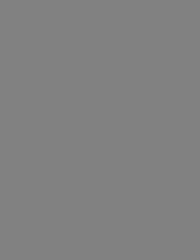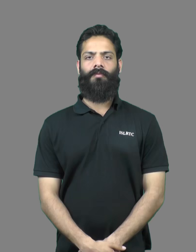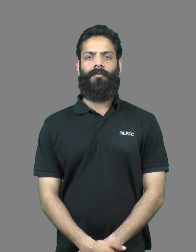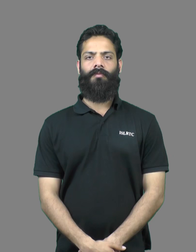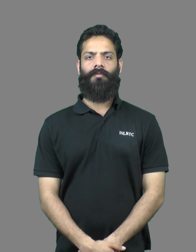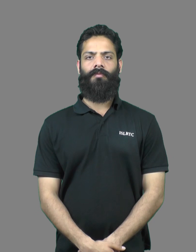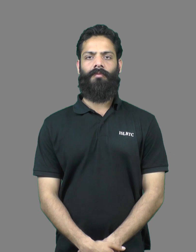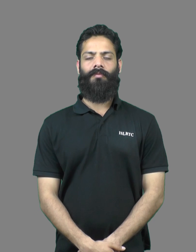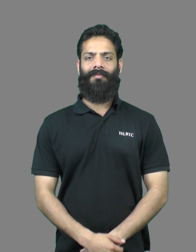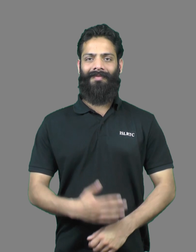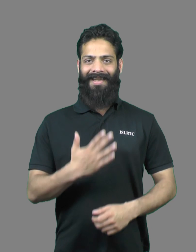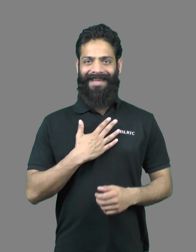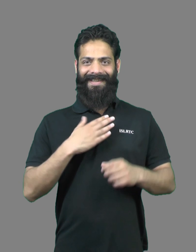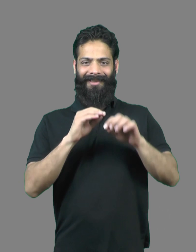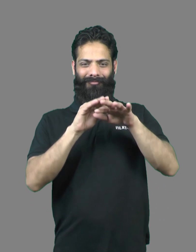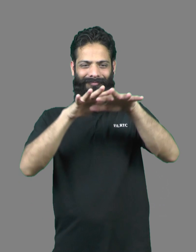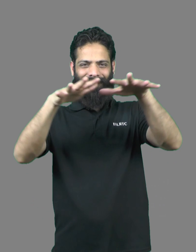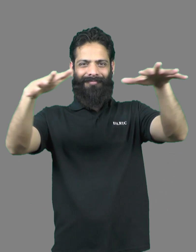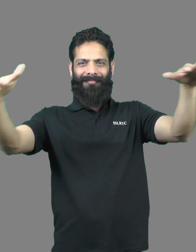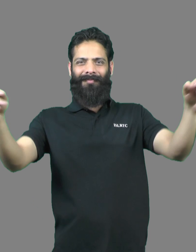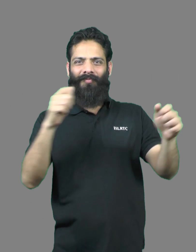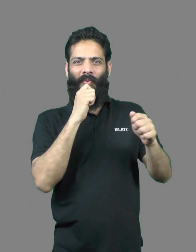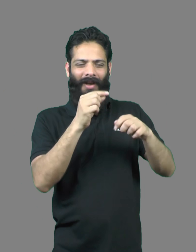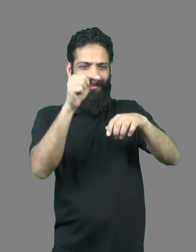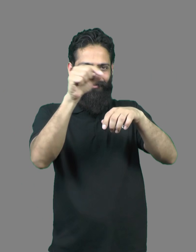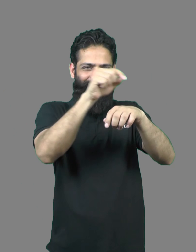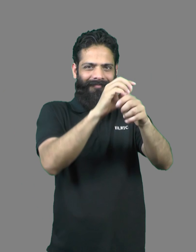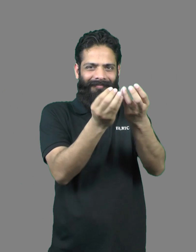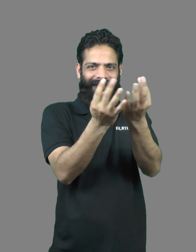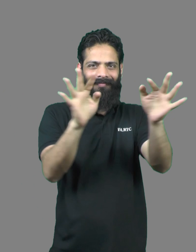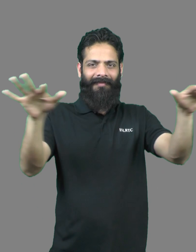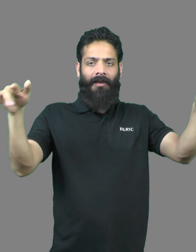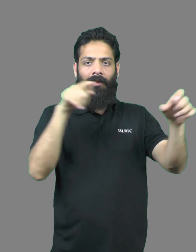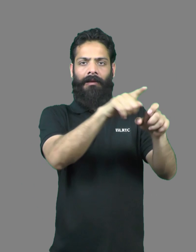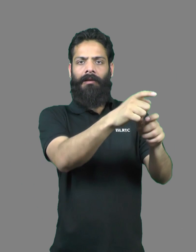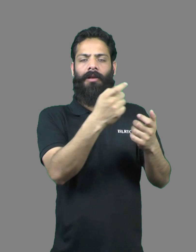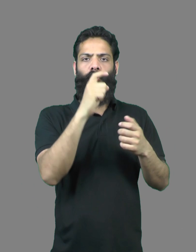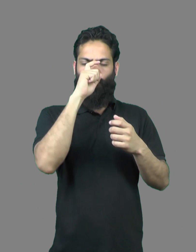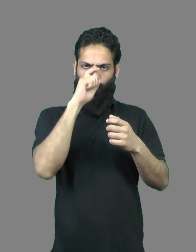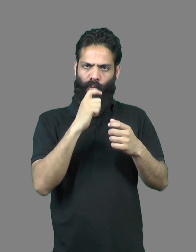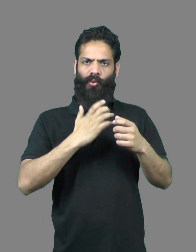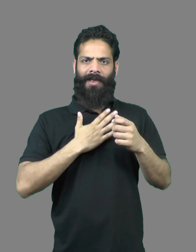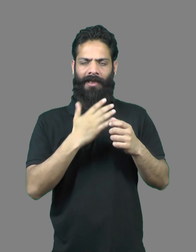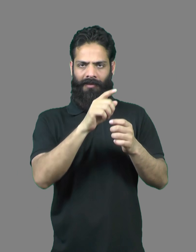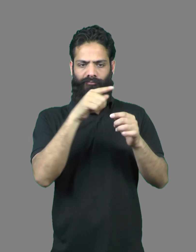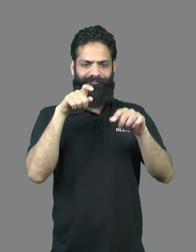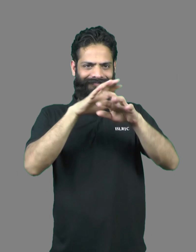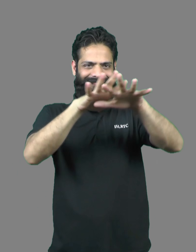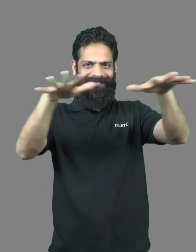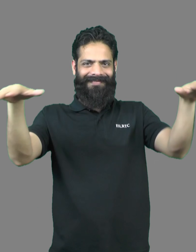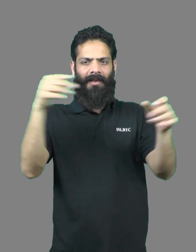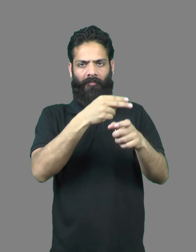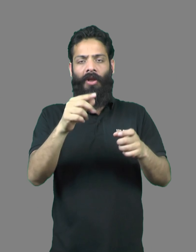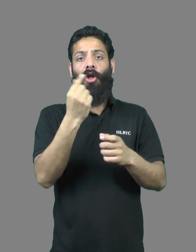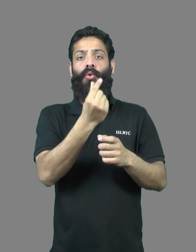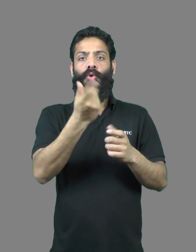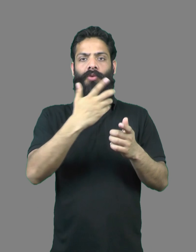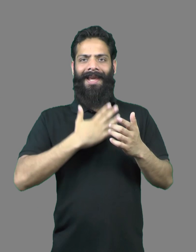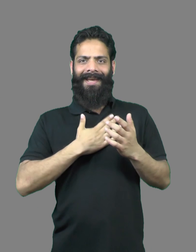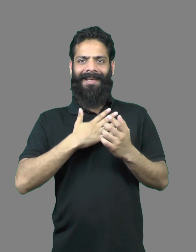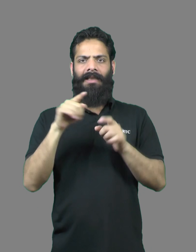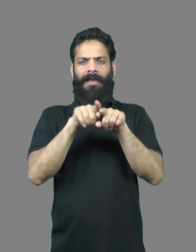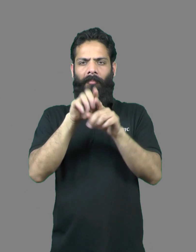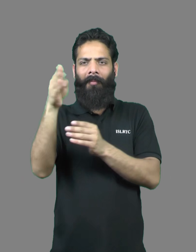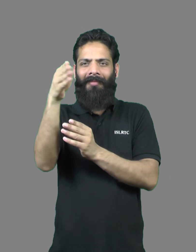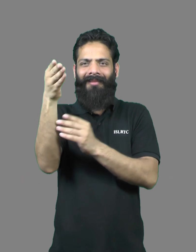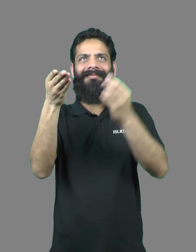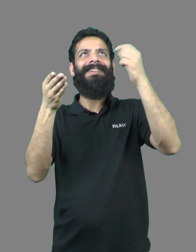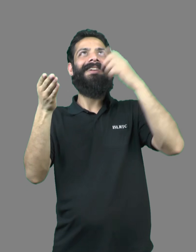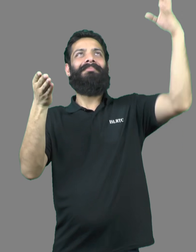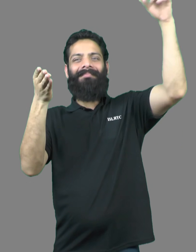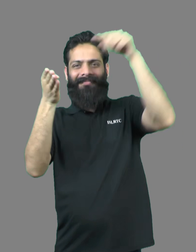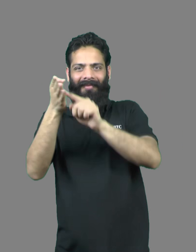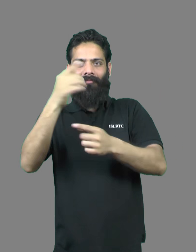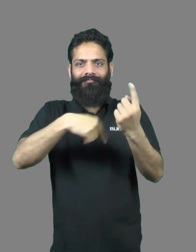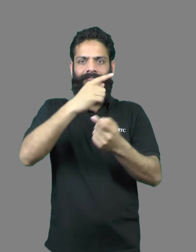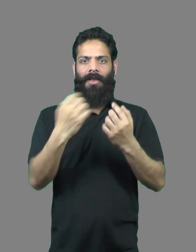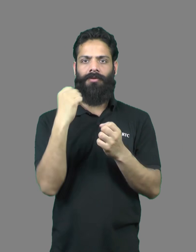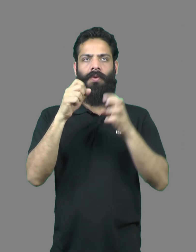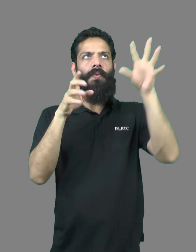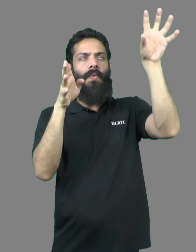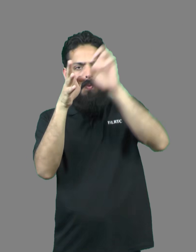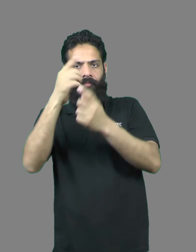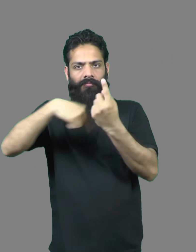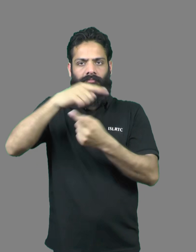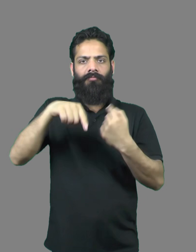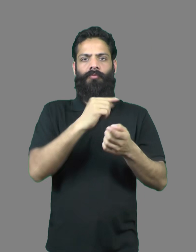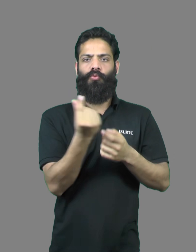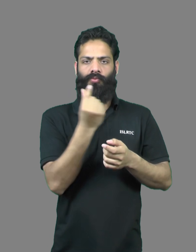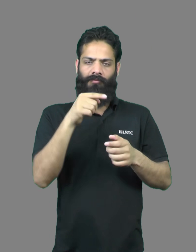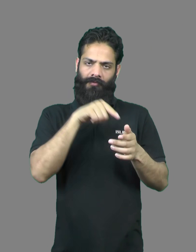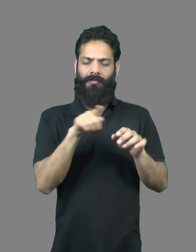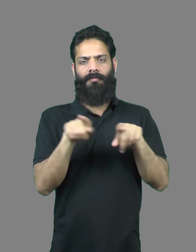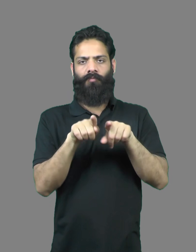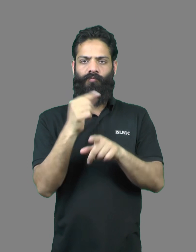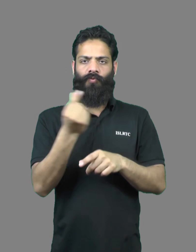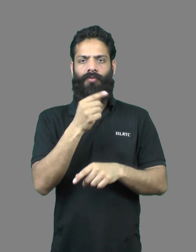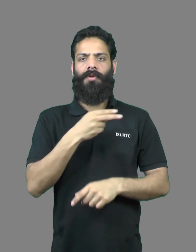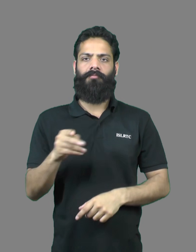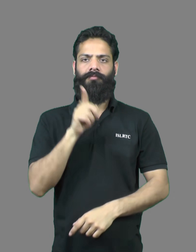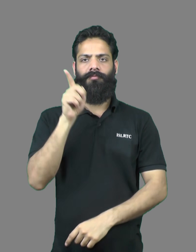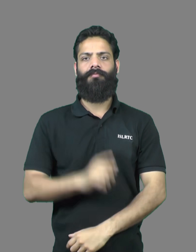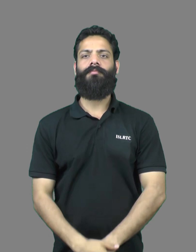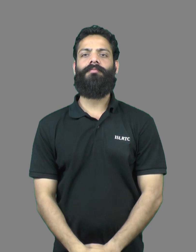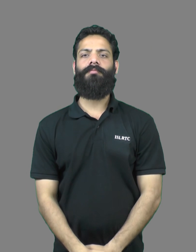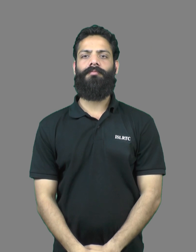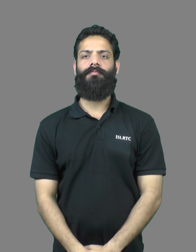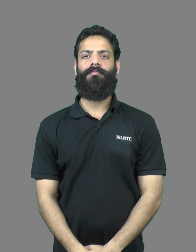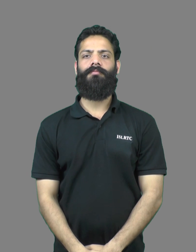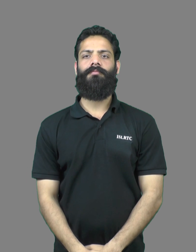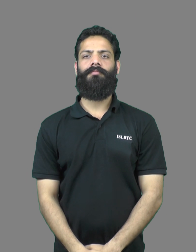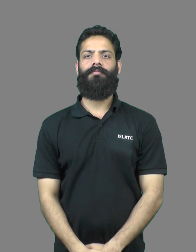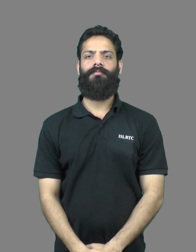Cyanobacteria